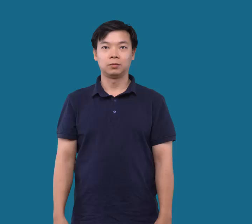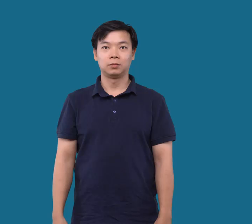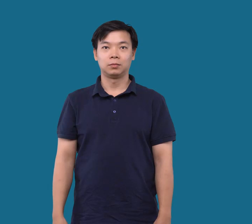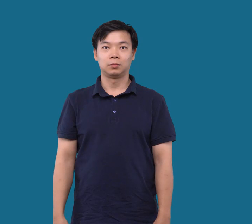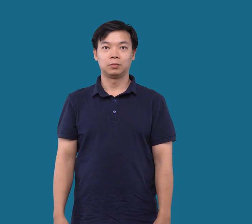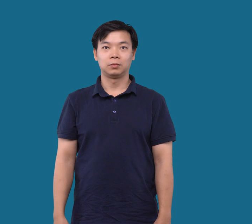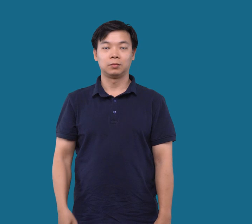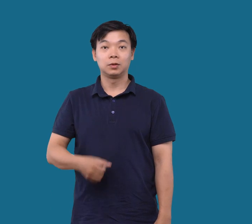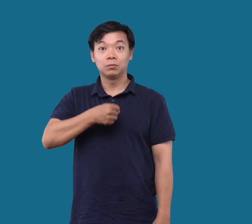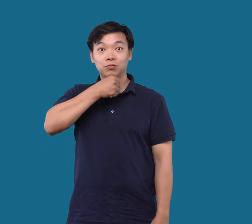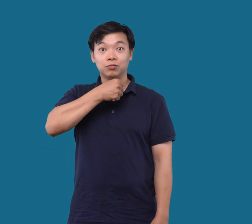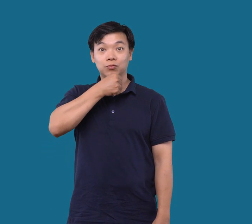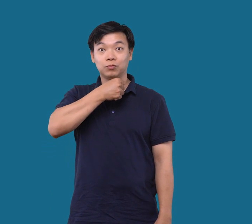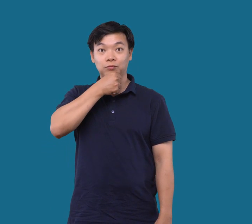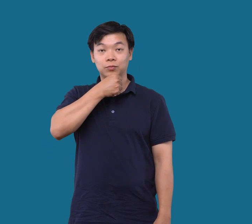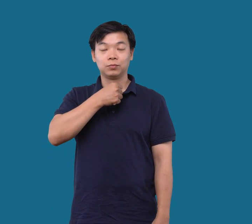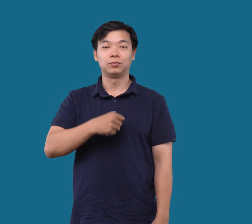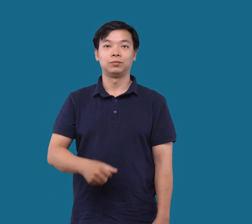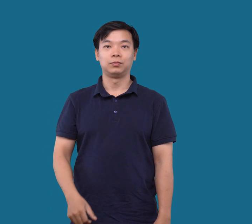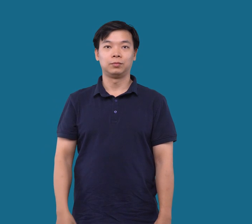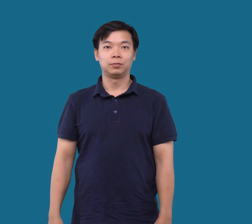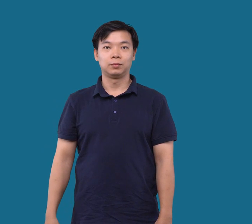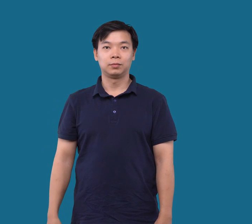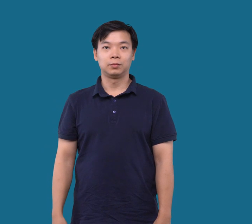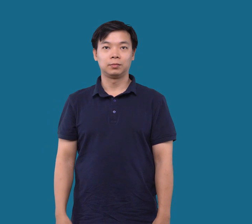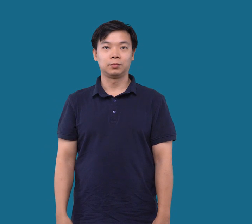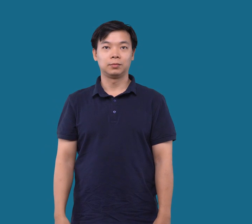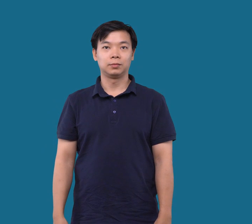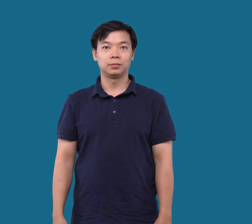Hồ Chí Minh